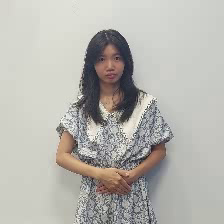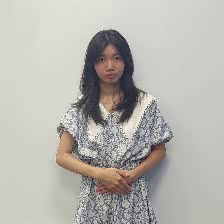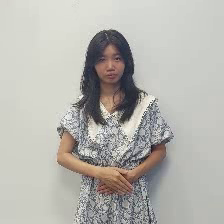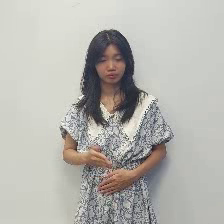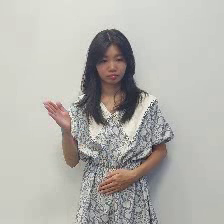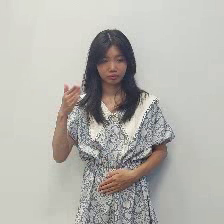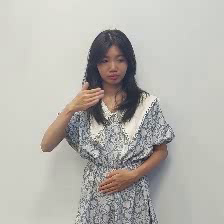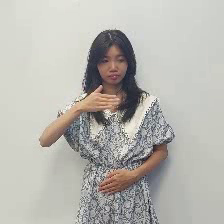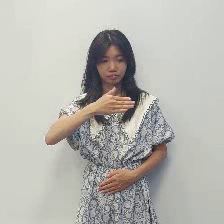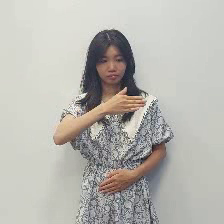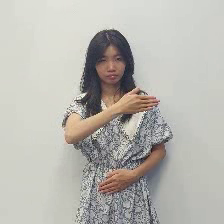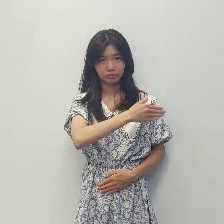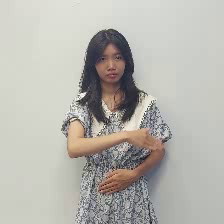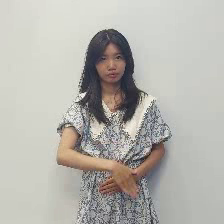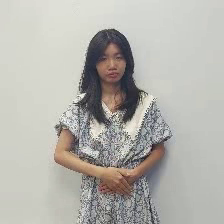Cá